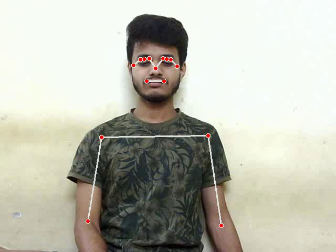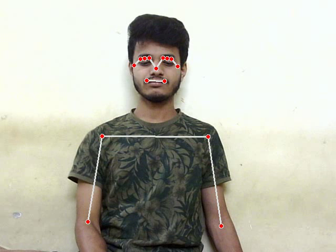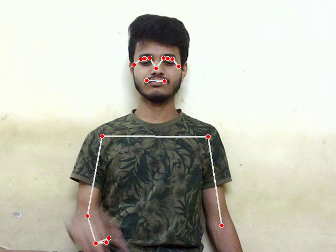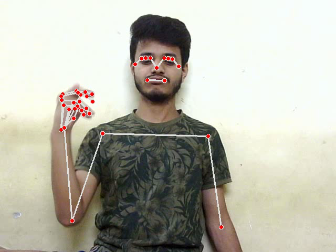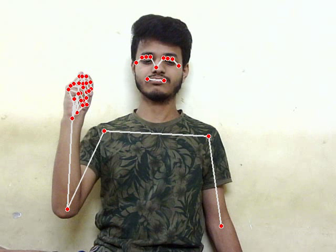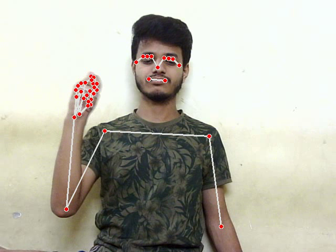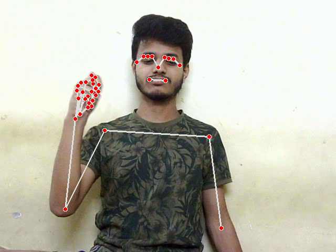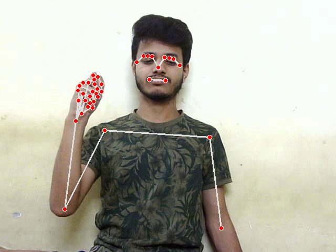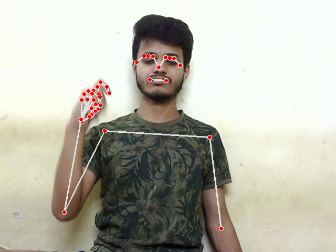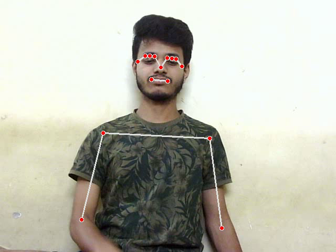bathroom